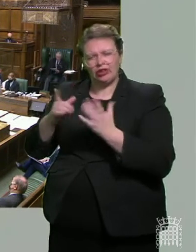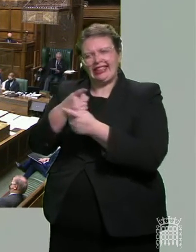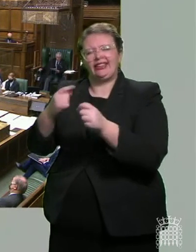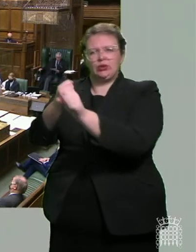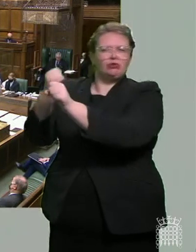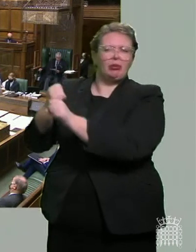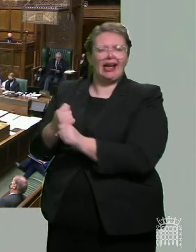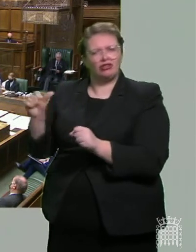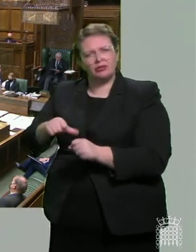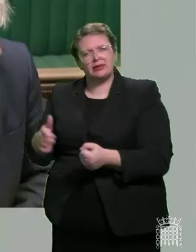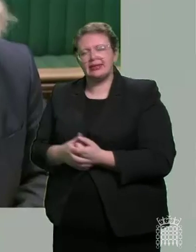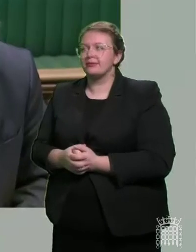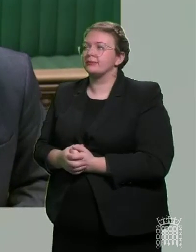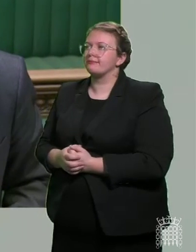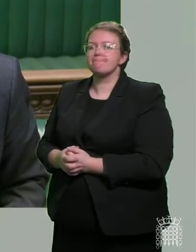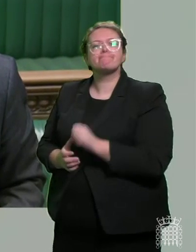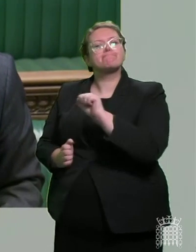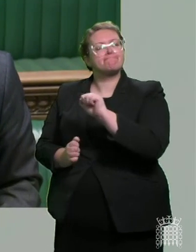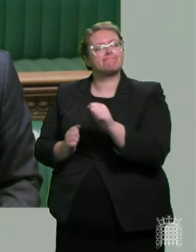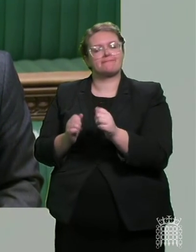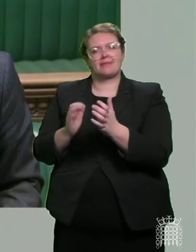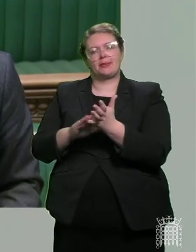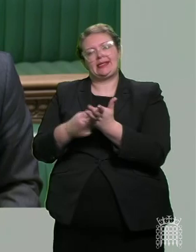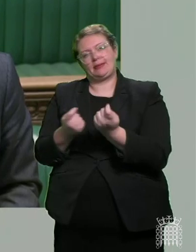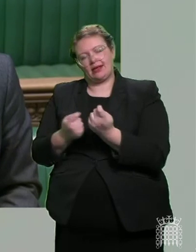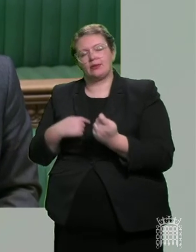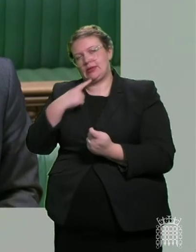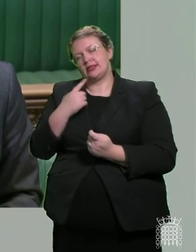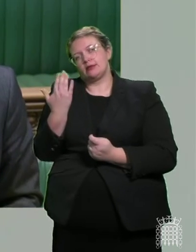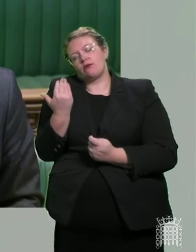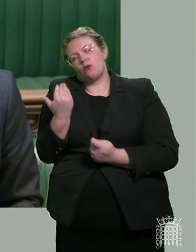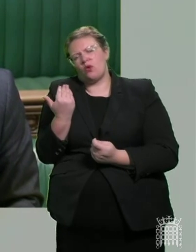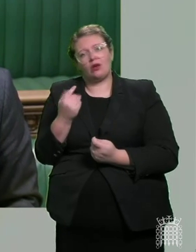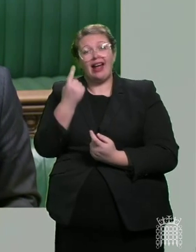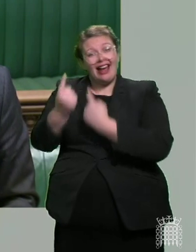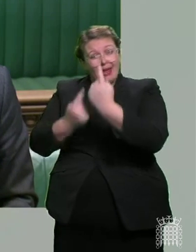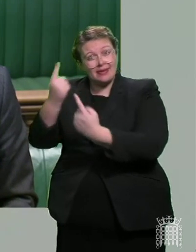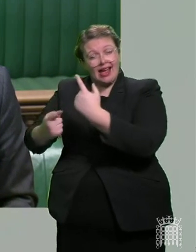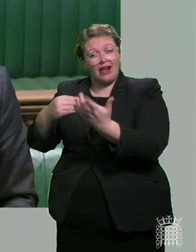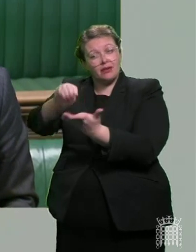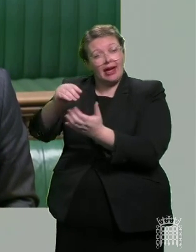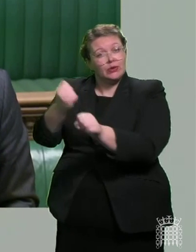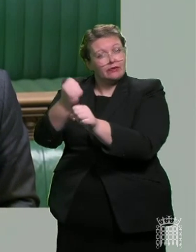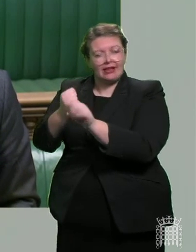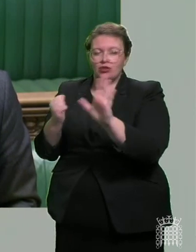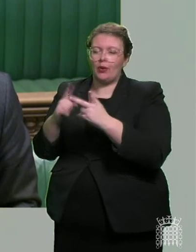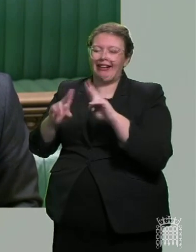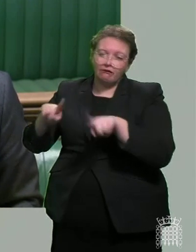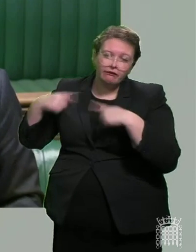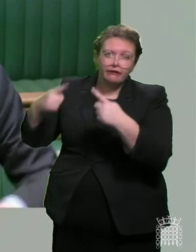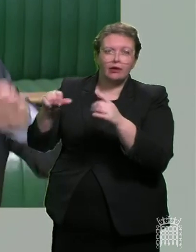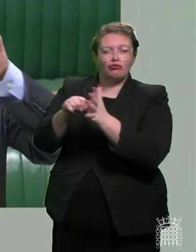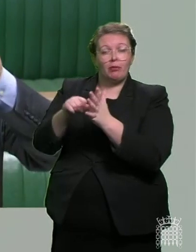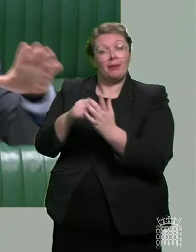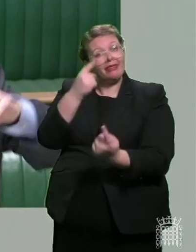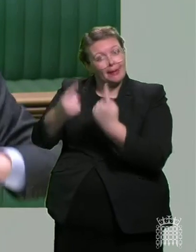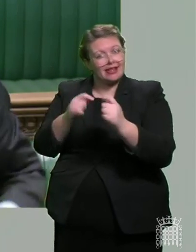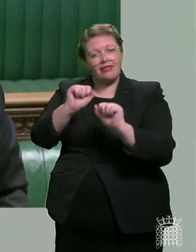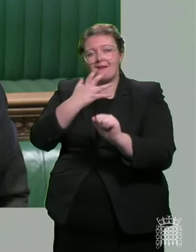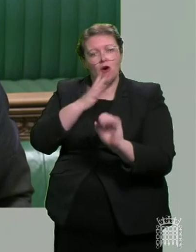As I said earlier on, we are absolutely clear that leaseholders should not have to worry about the costs of fixing historic safety defects that they did not cause.